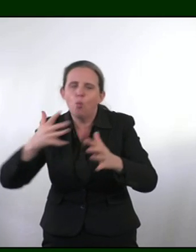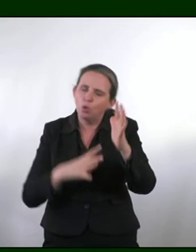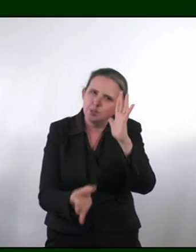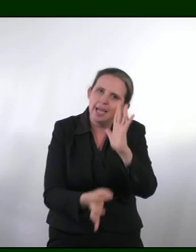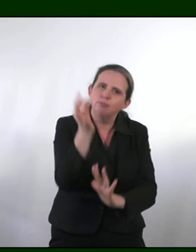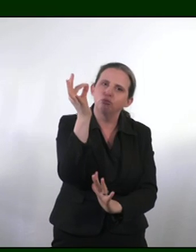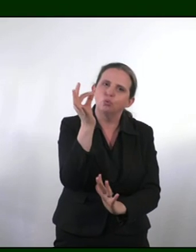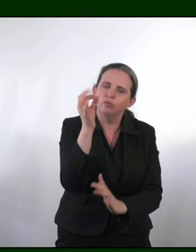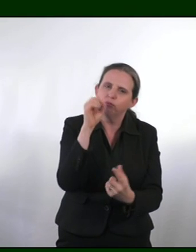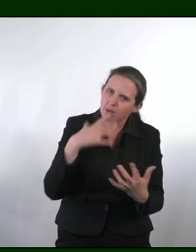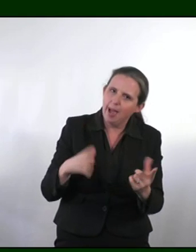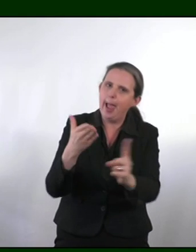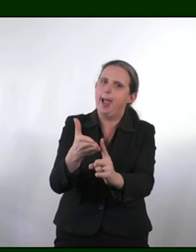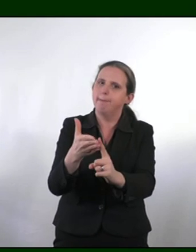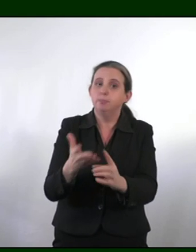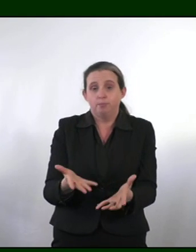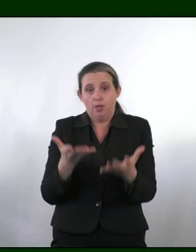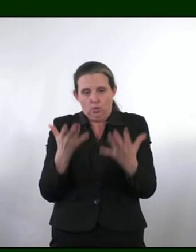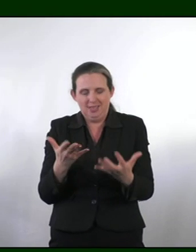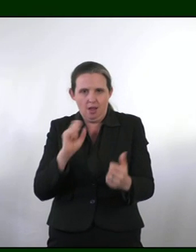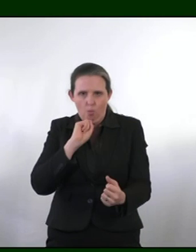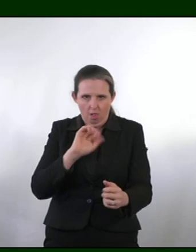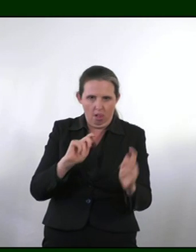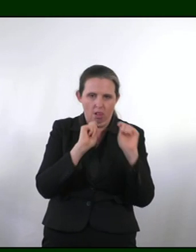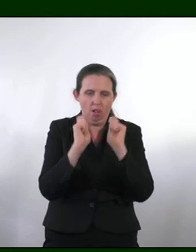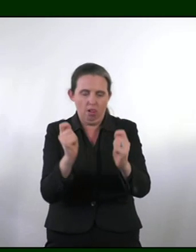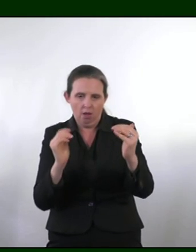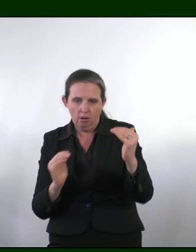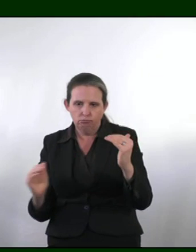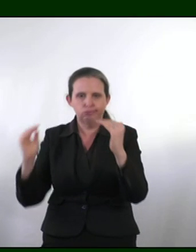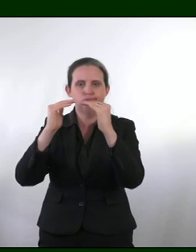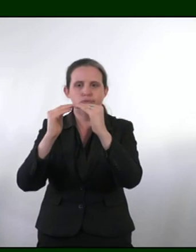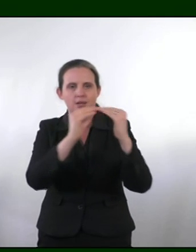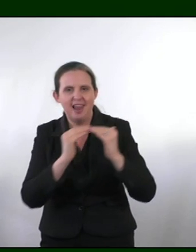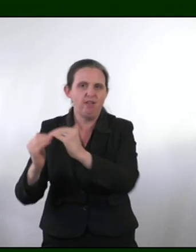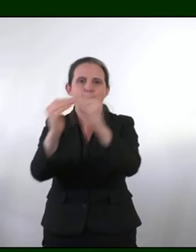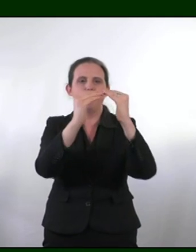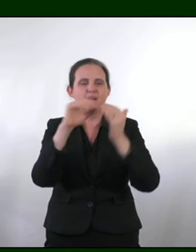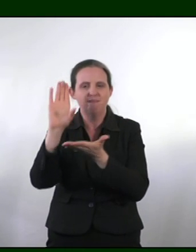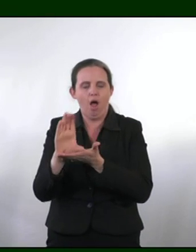Today I am announcing a new levelling-up fund worth £4 billion.